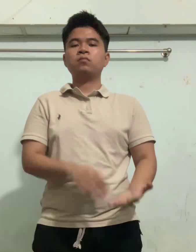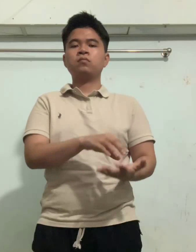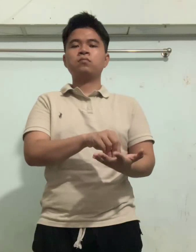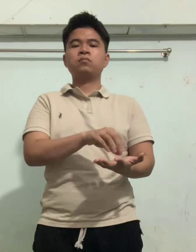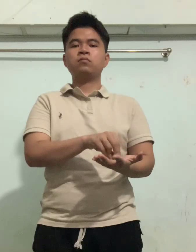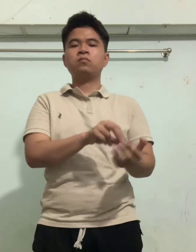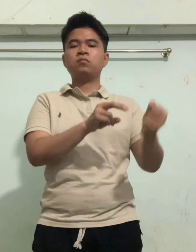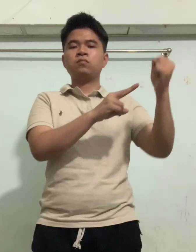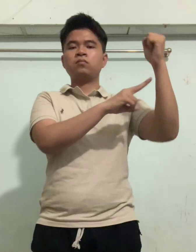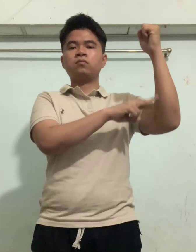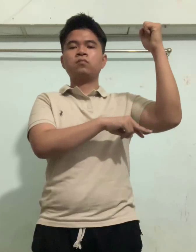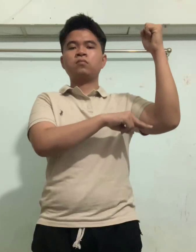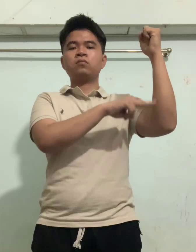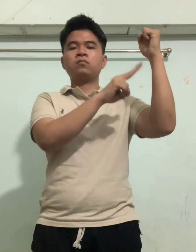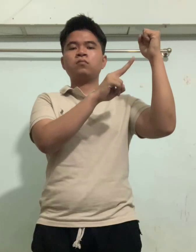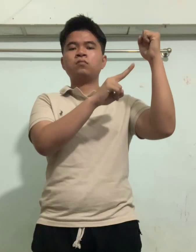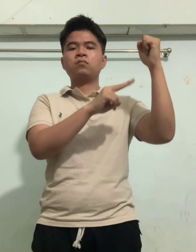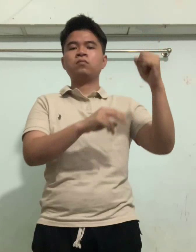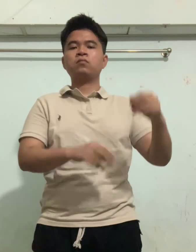tieng viet